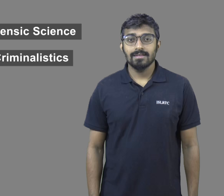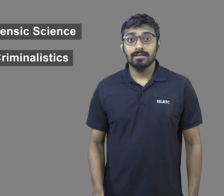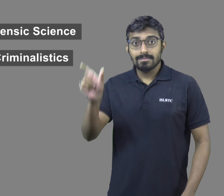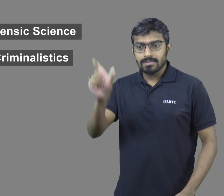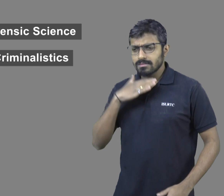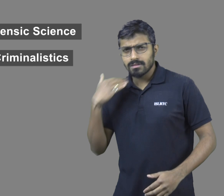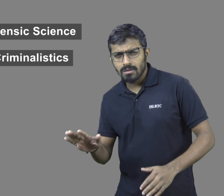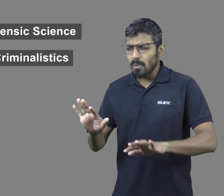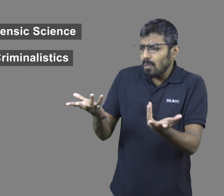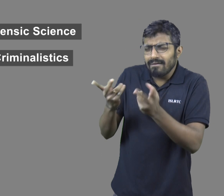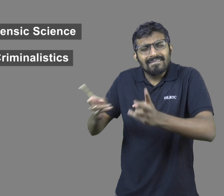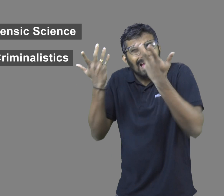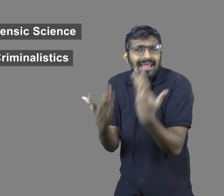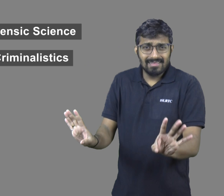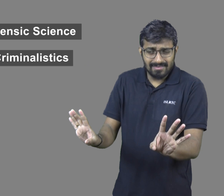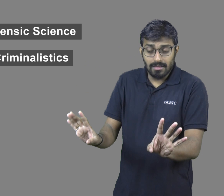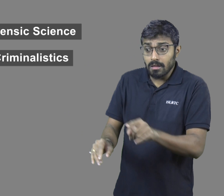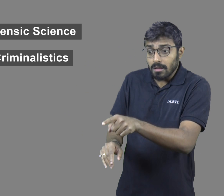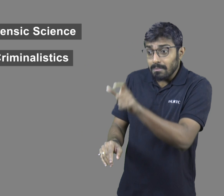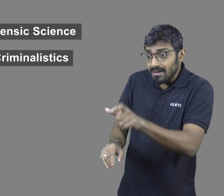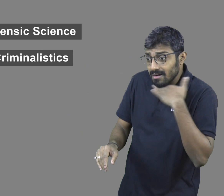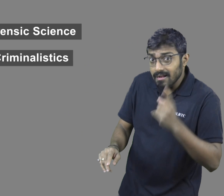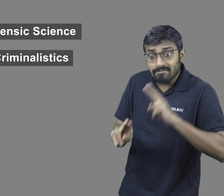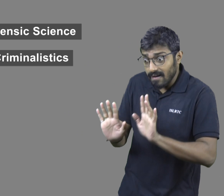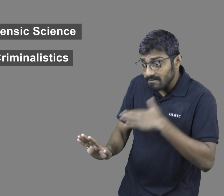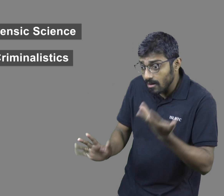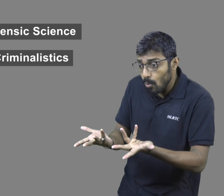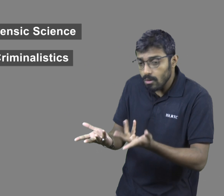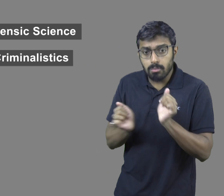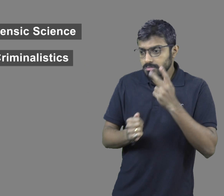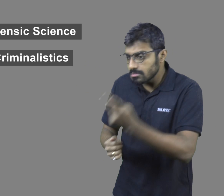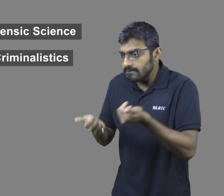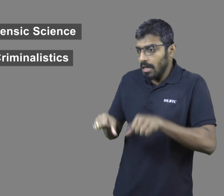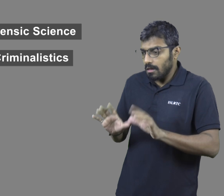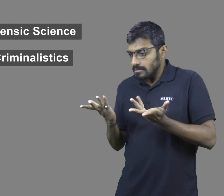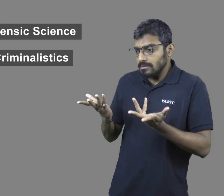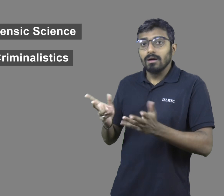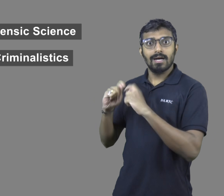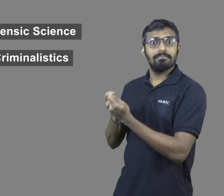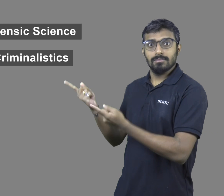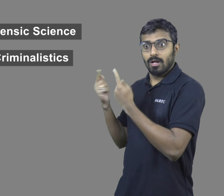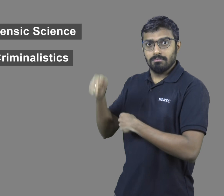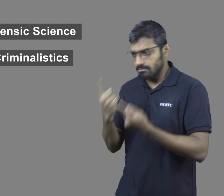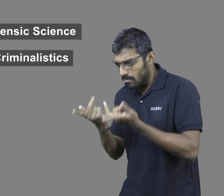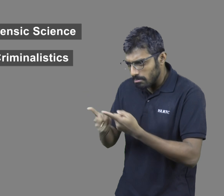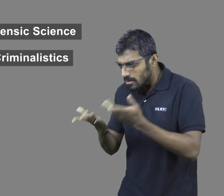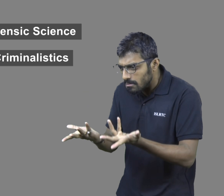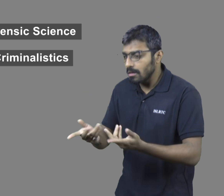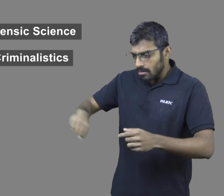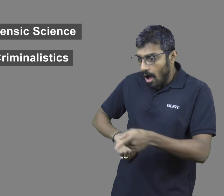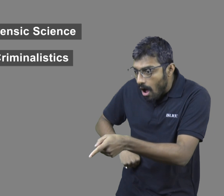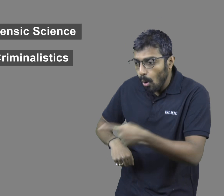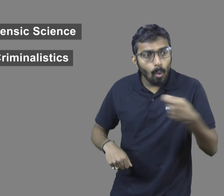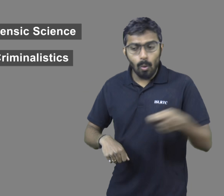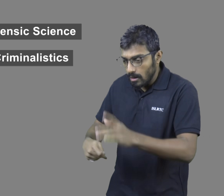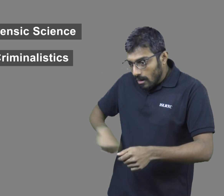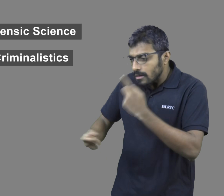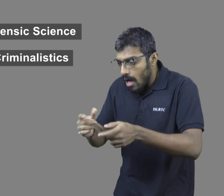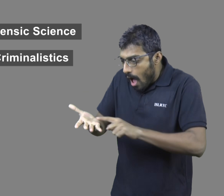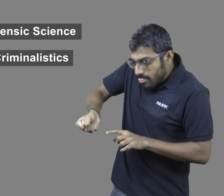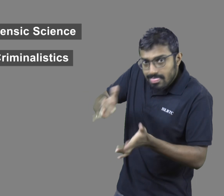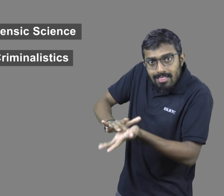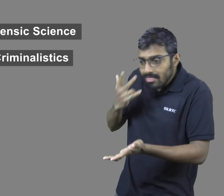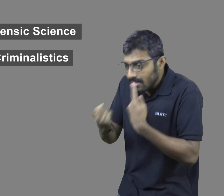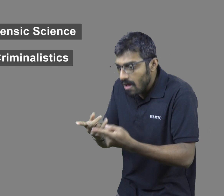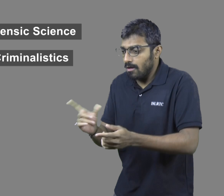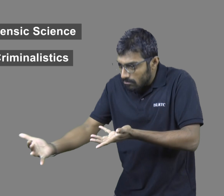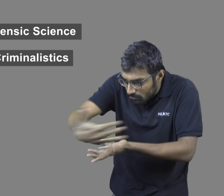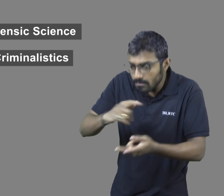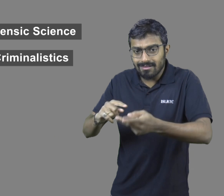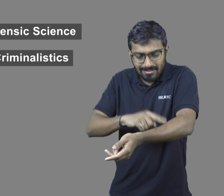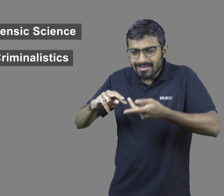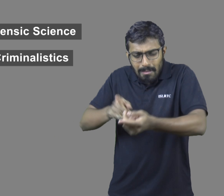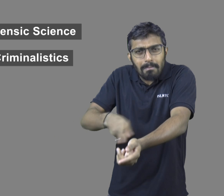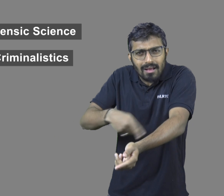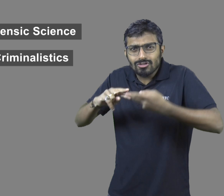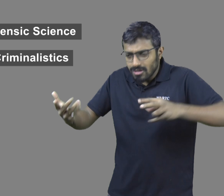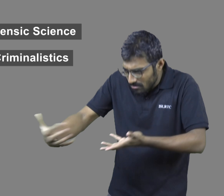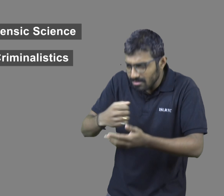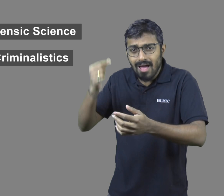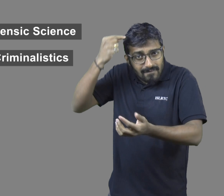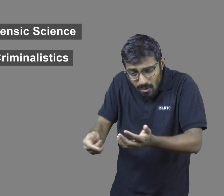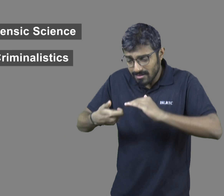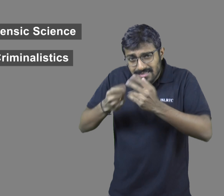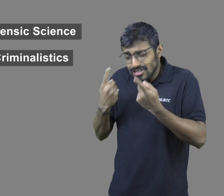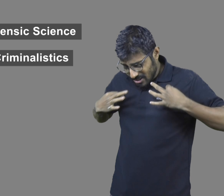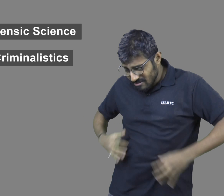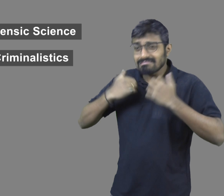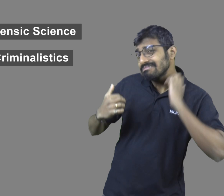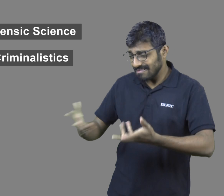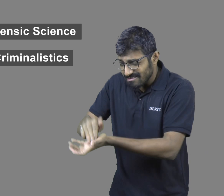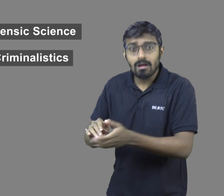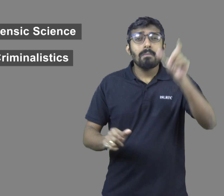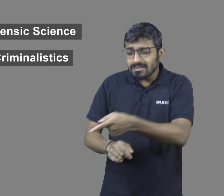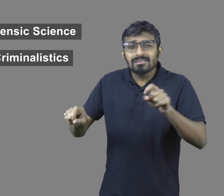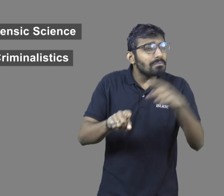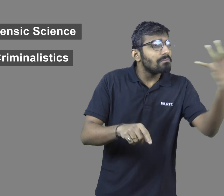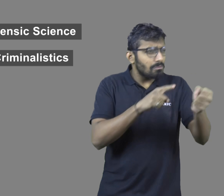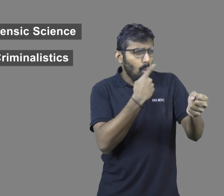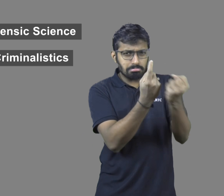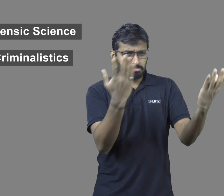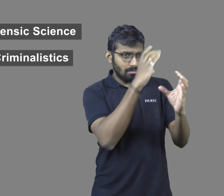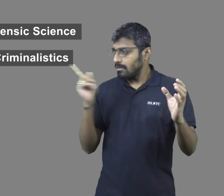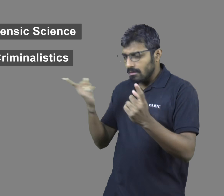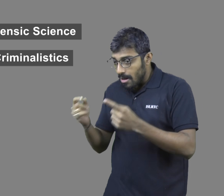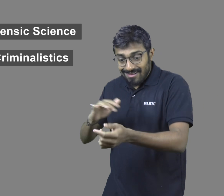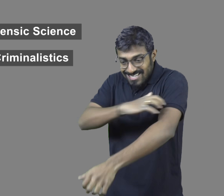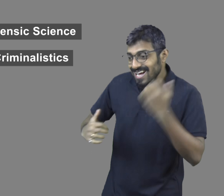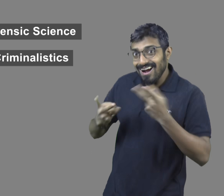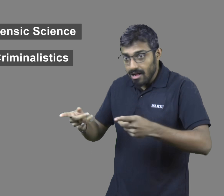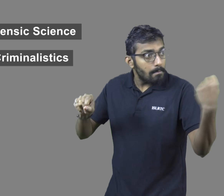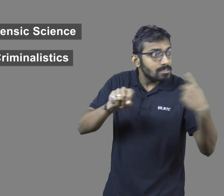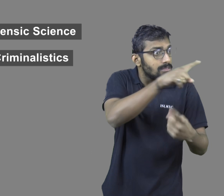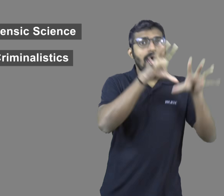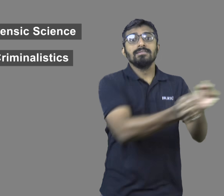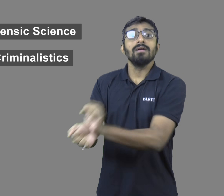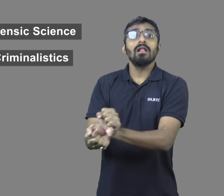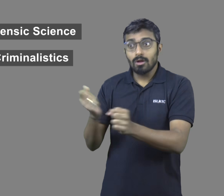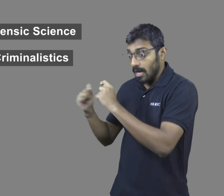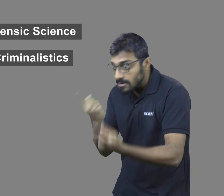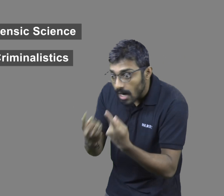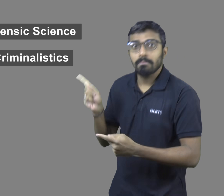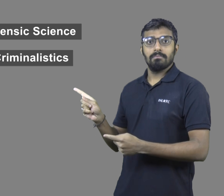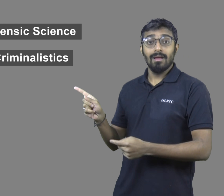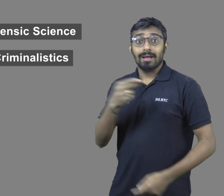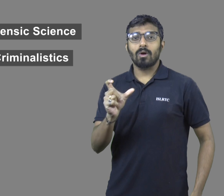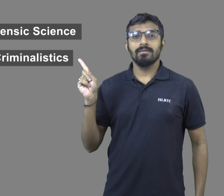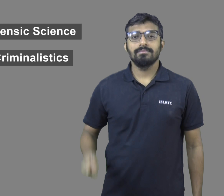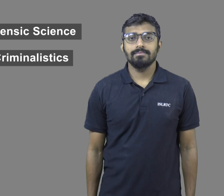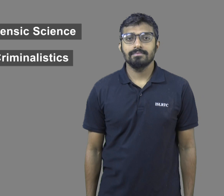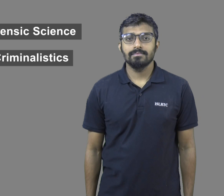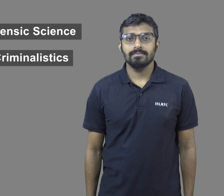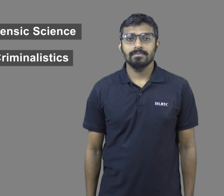Forensic Science Or Criminalistics